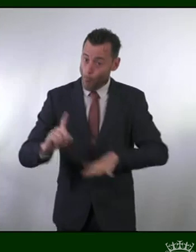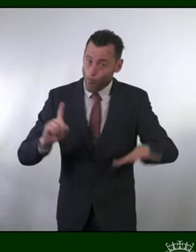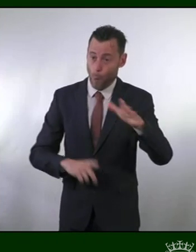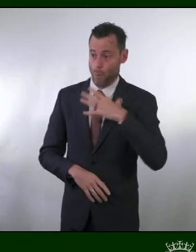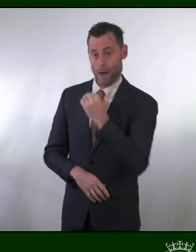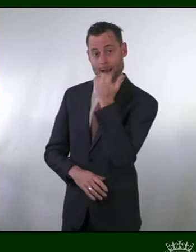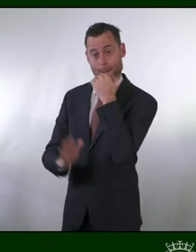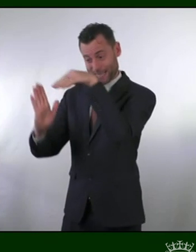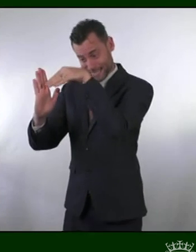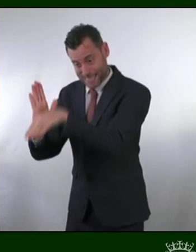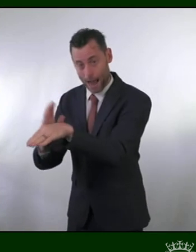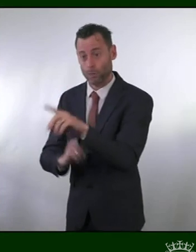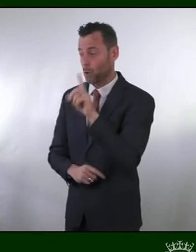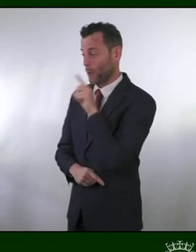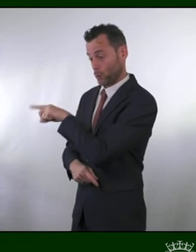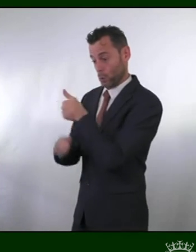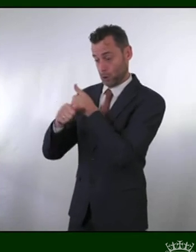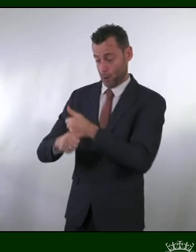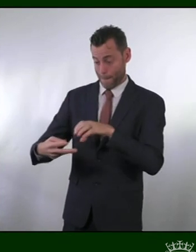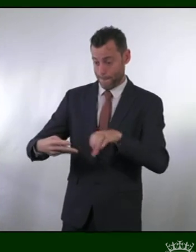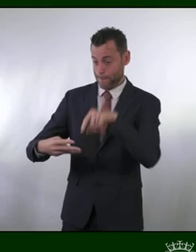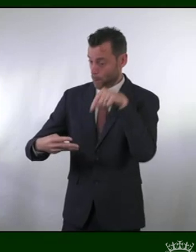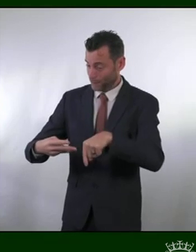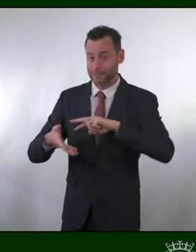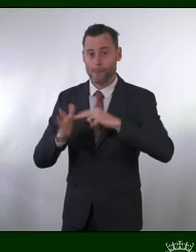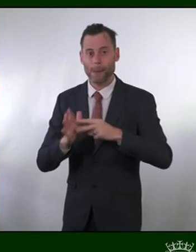Will he support those measures? He would not support them last night.